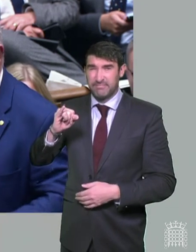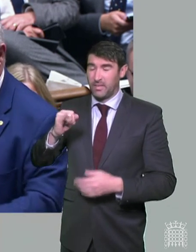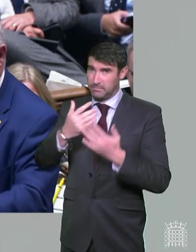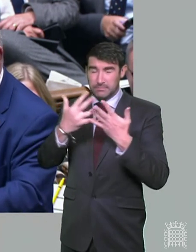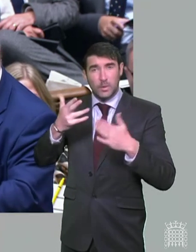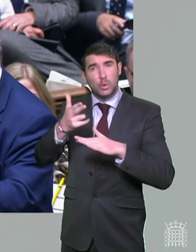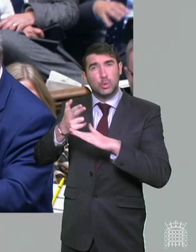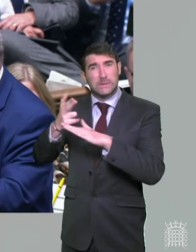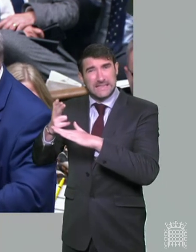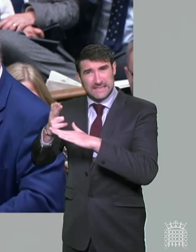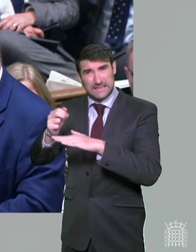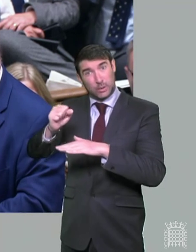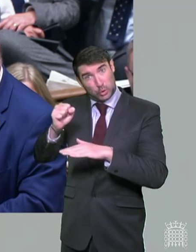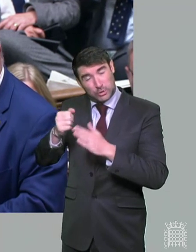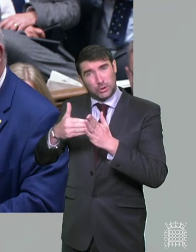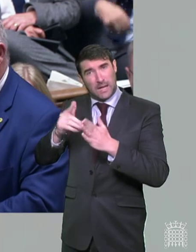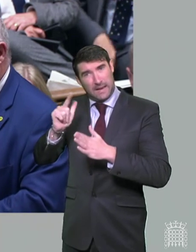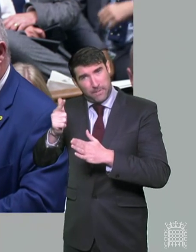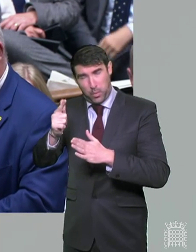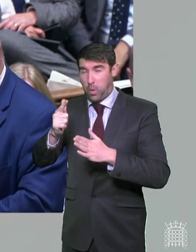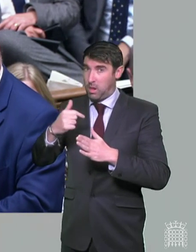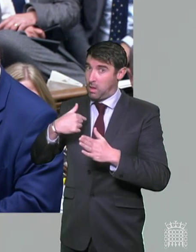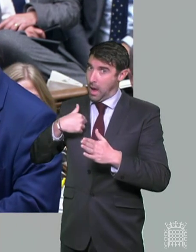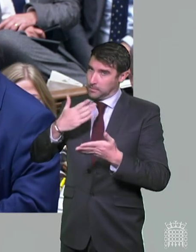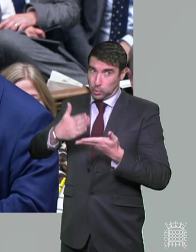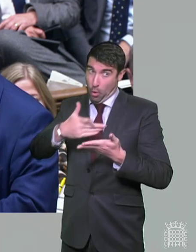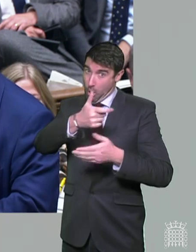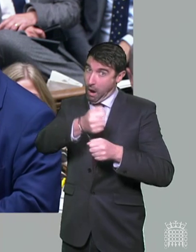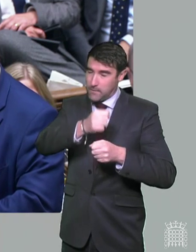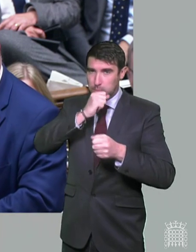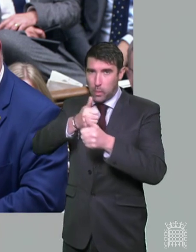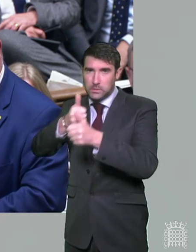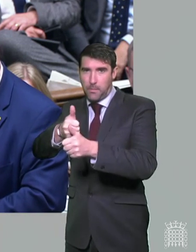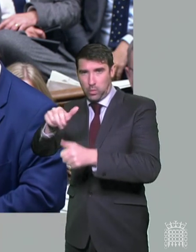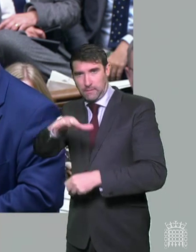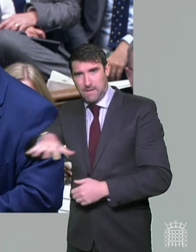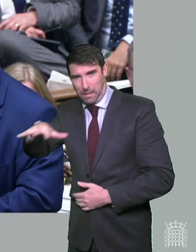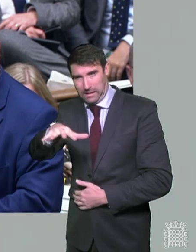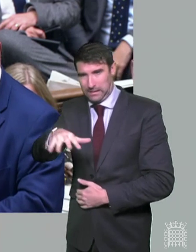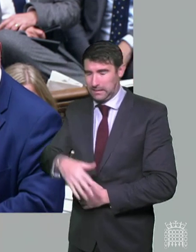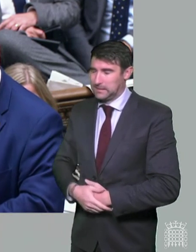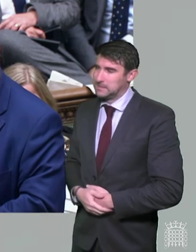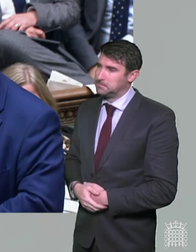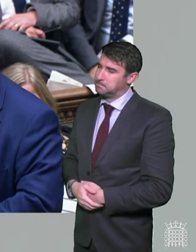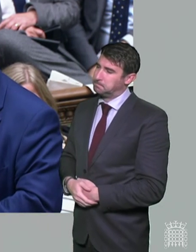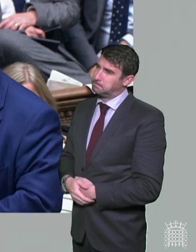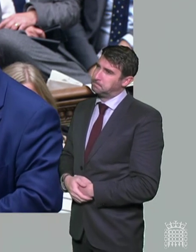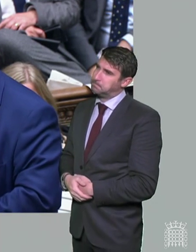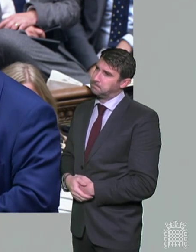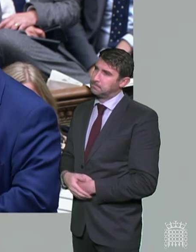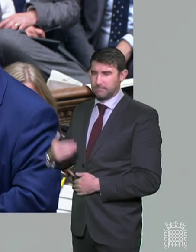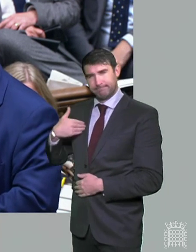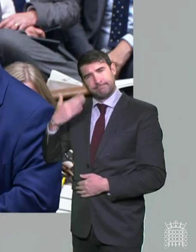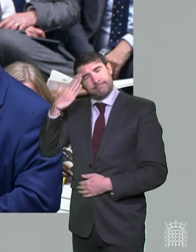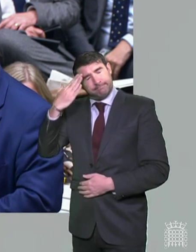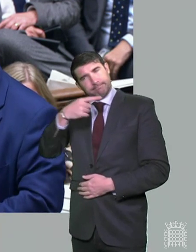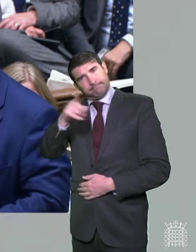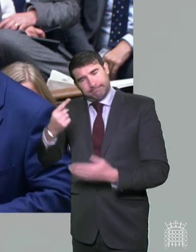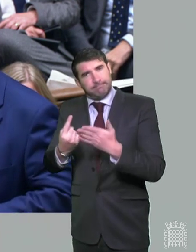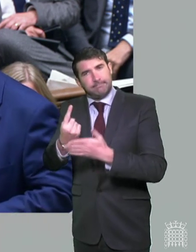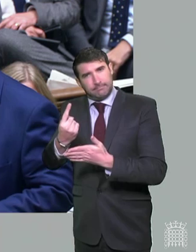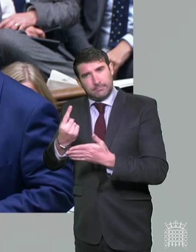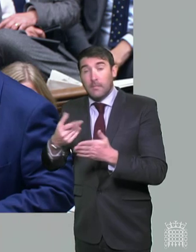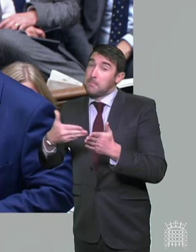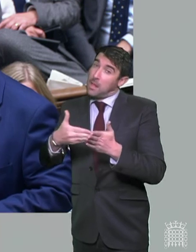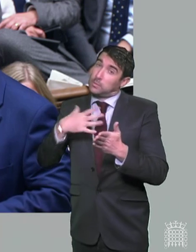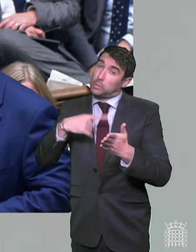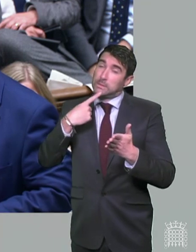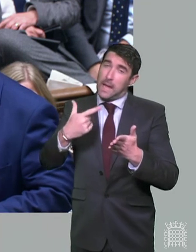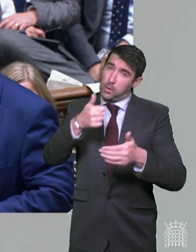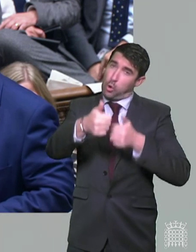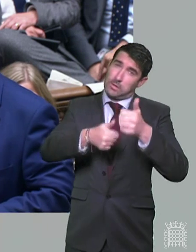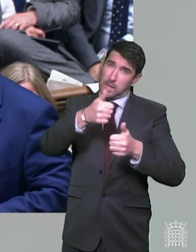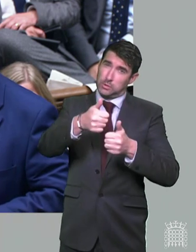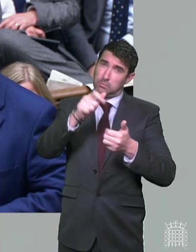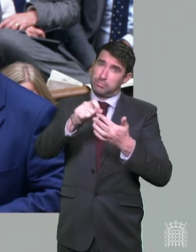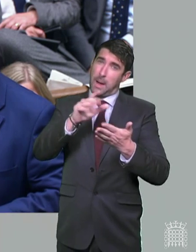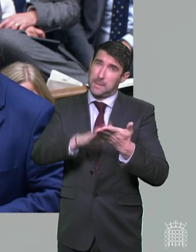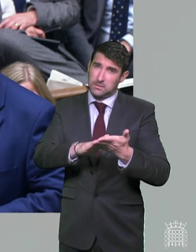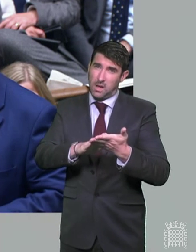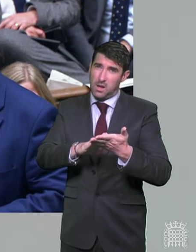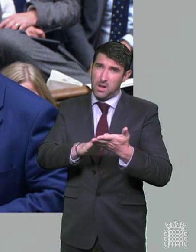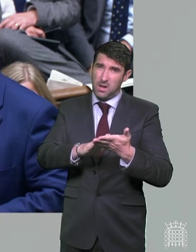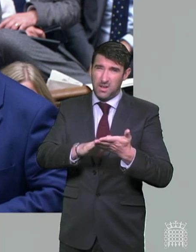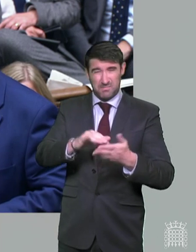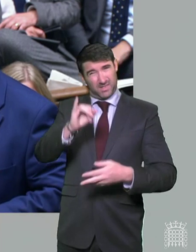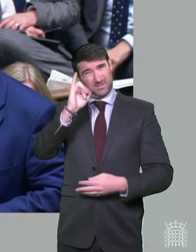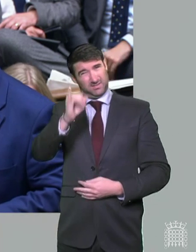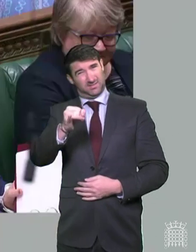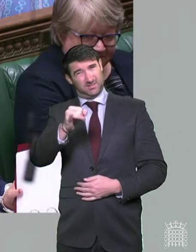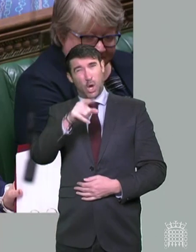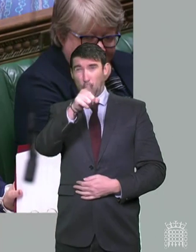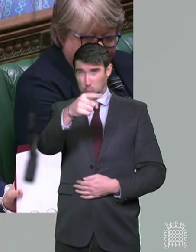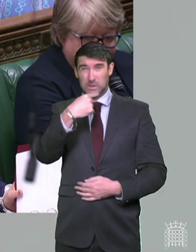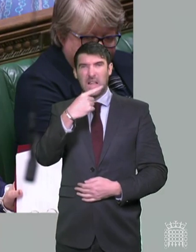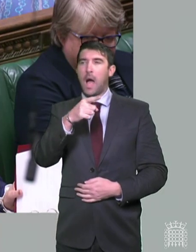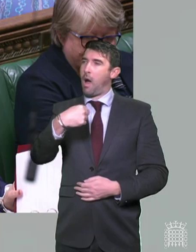I trust that the families will be fully supported. Let me congratulate the Prime Minister and her family on her appointment, but I am sorry to say that her reputation for straight talking is falling apart at the first PMQs.